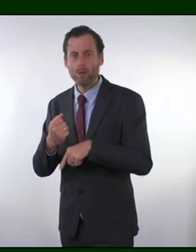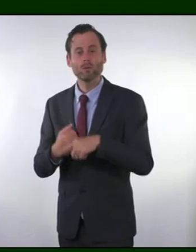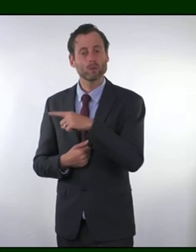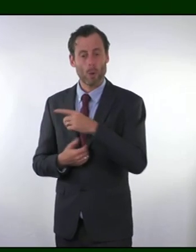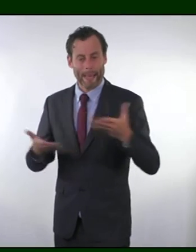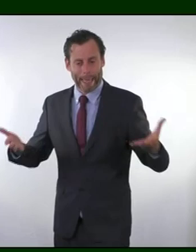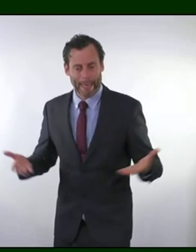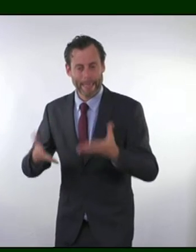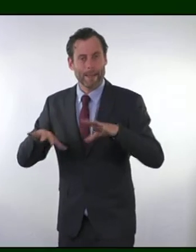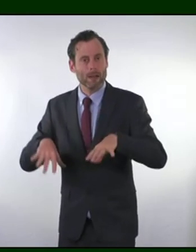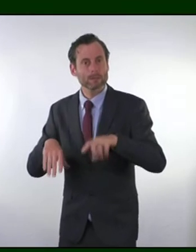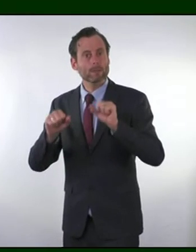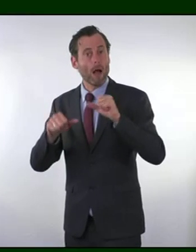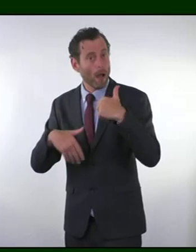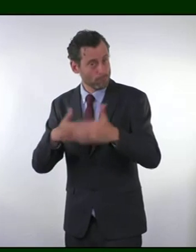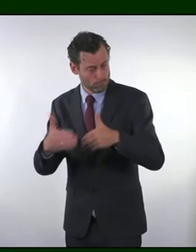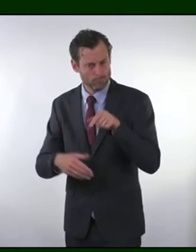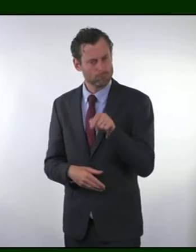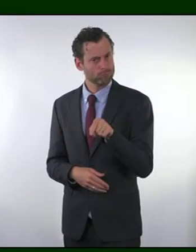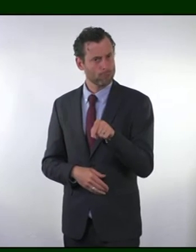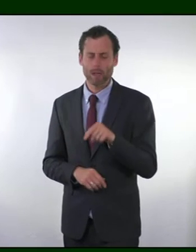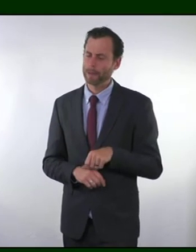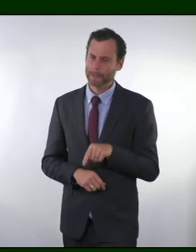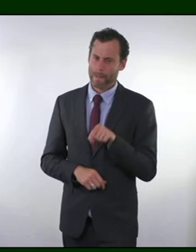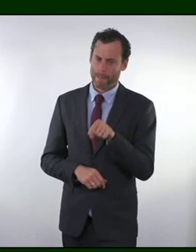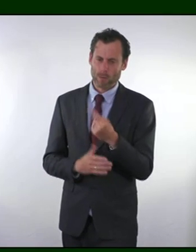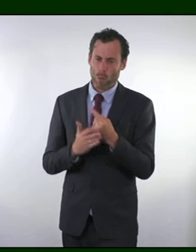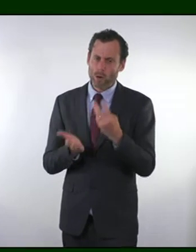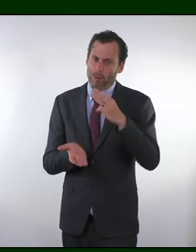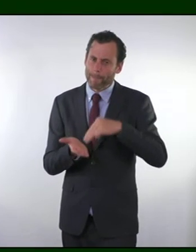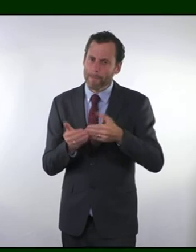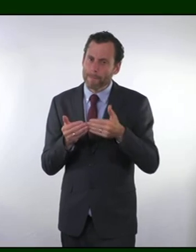Will he reconsider and review it at the end of that period?